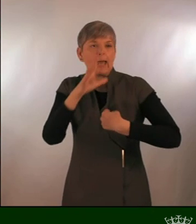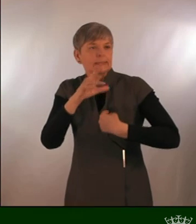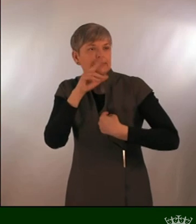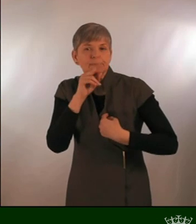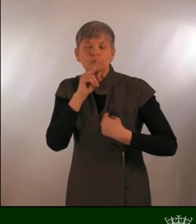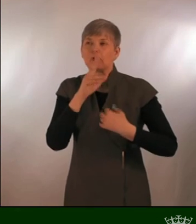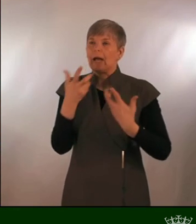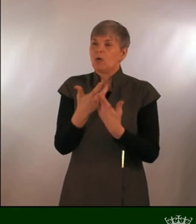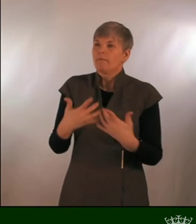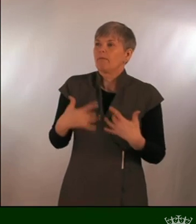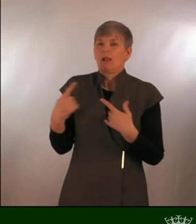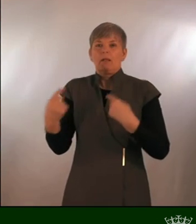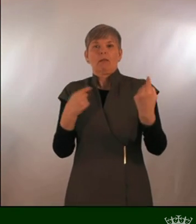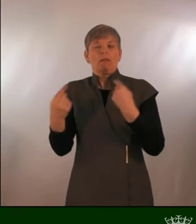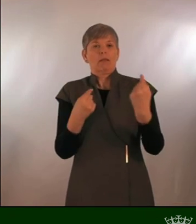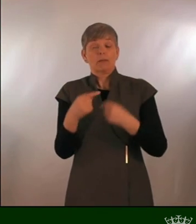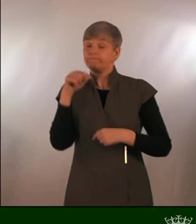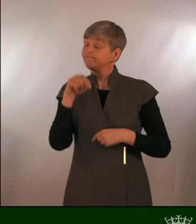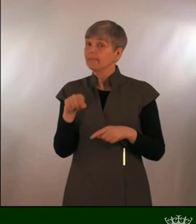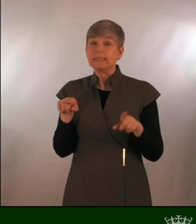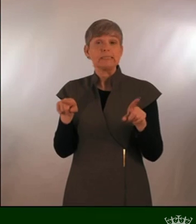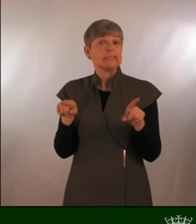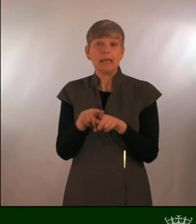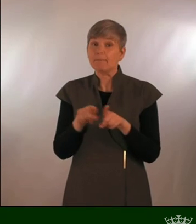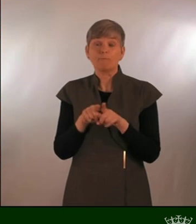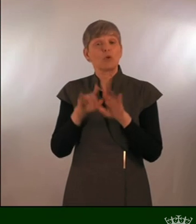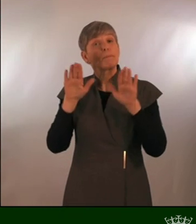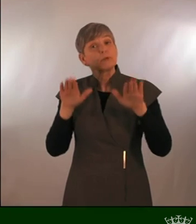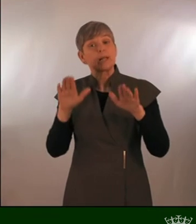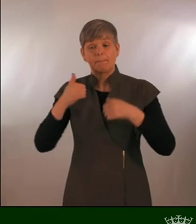These are also the concerns of Muslims in my constituency.